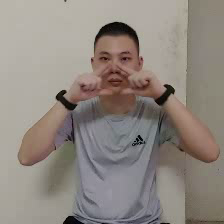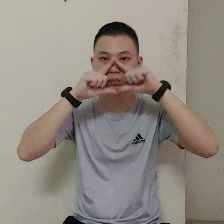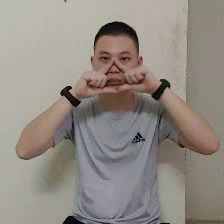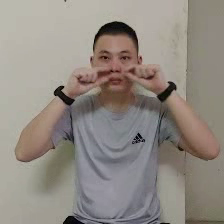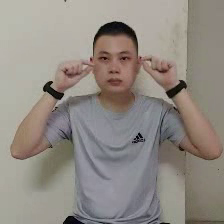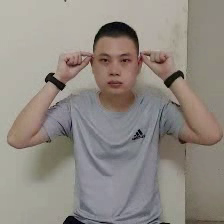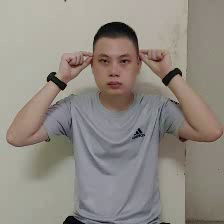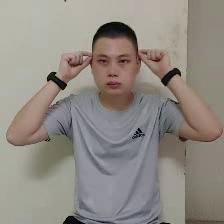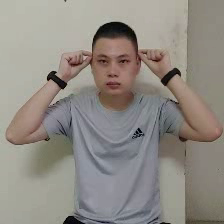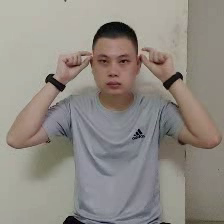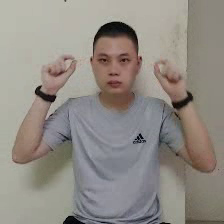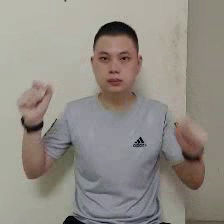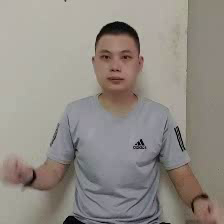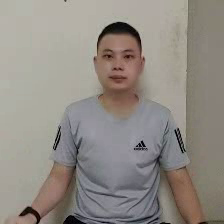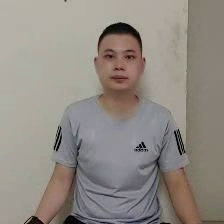Khẩu trang